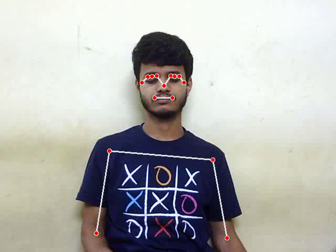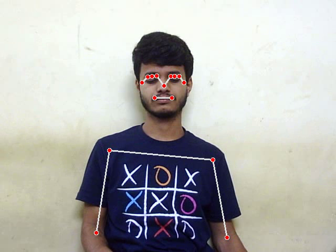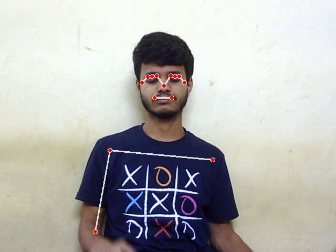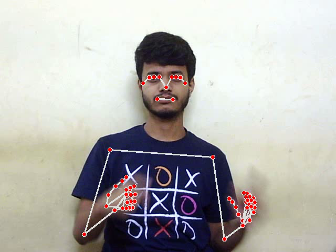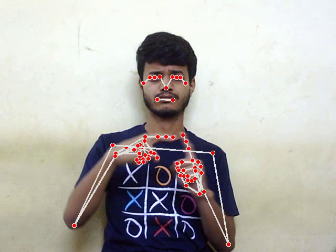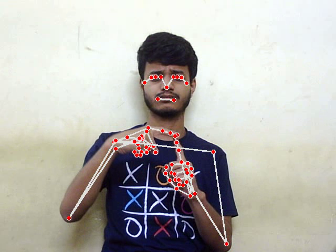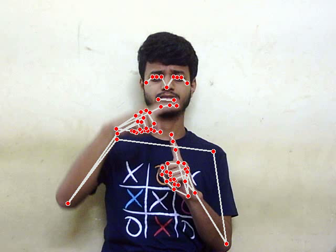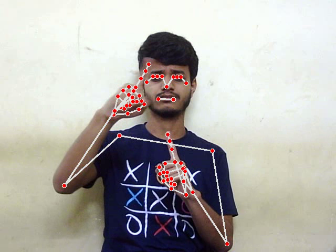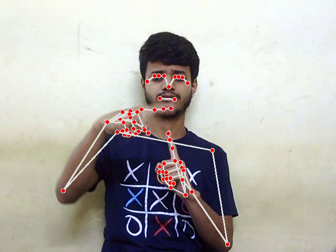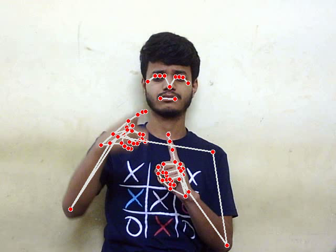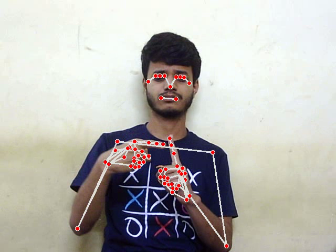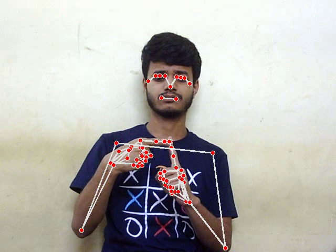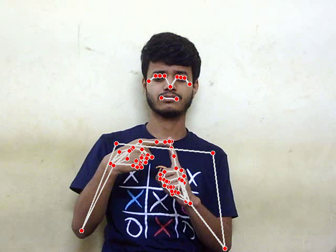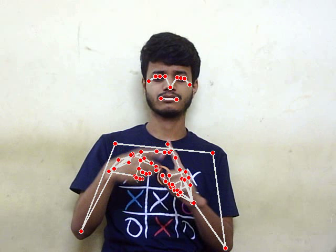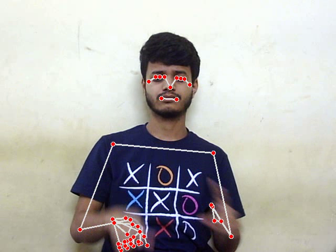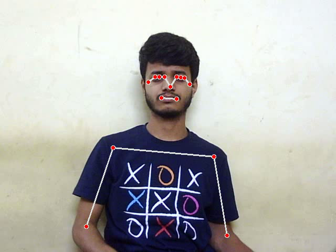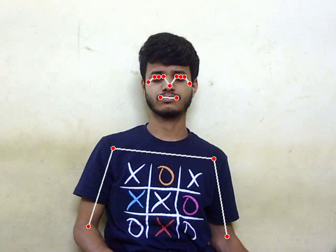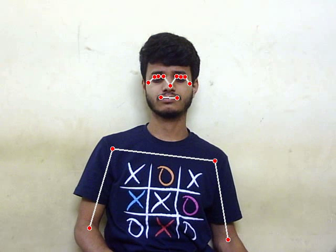when